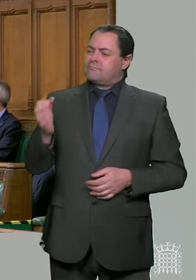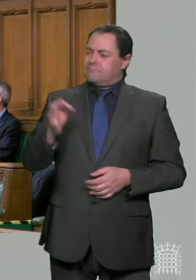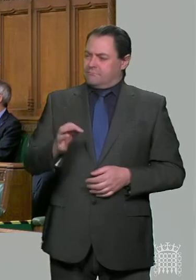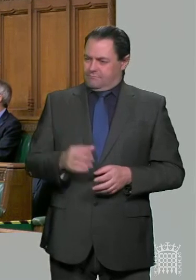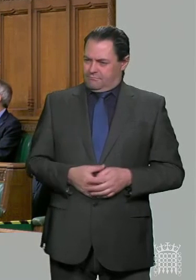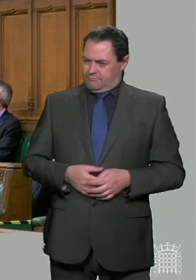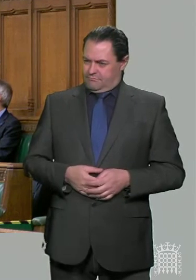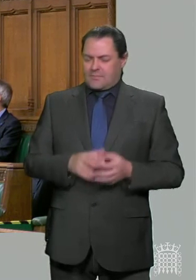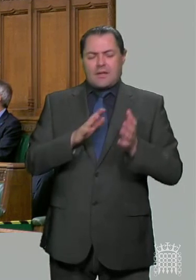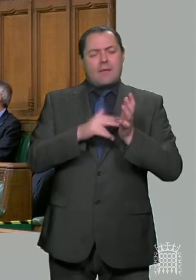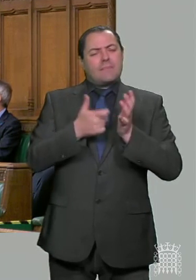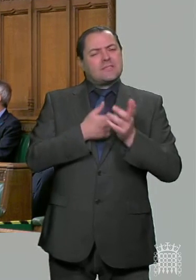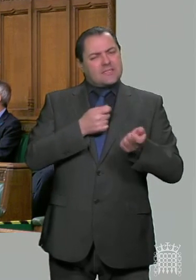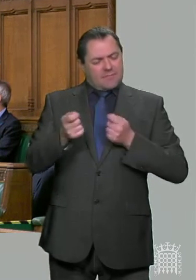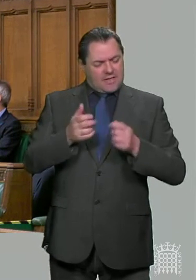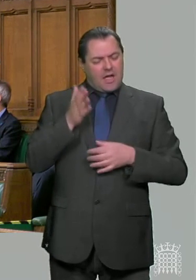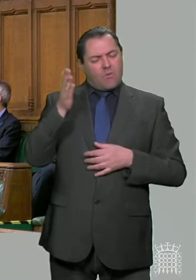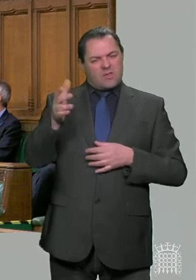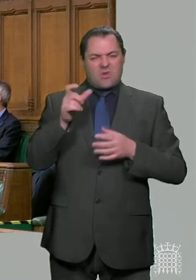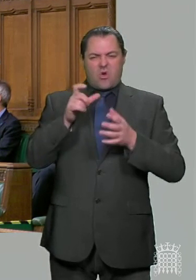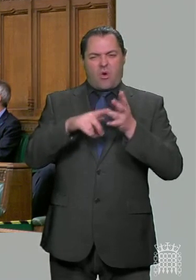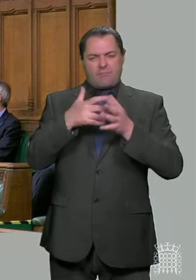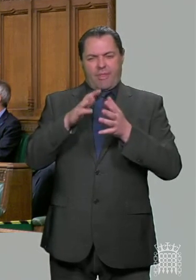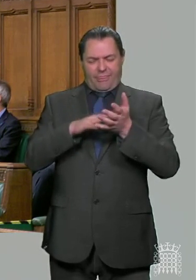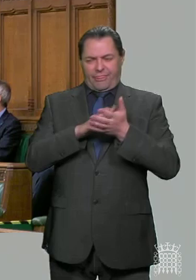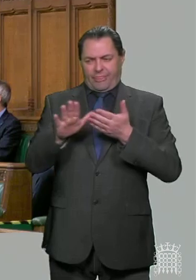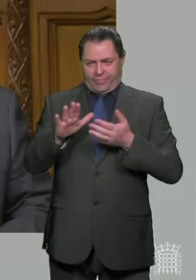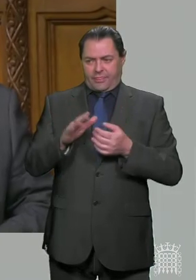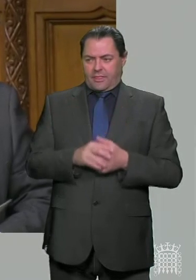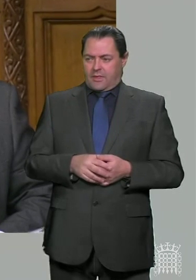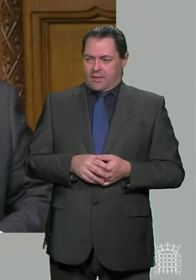I spent Monday morning at the Fitz country house in Cockermouth with an alpaca called Boris.